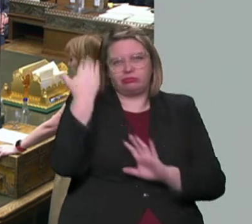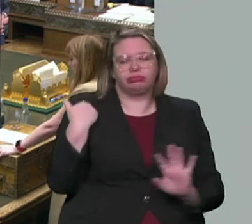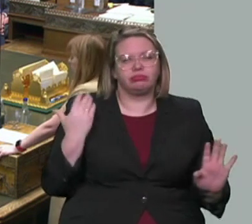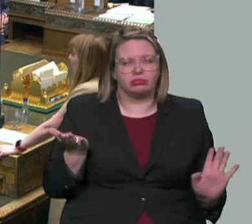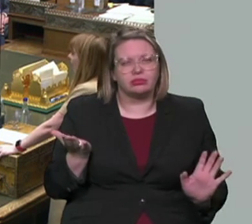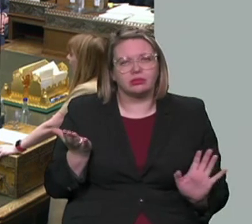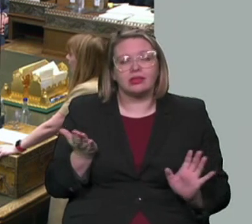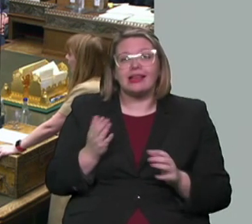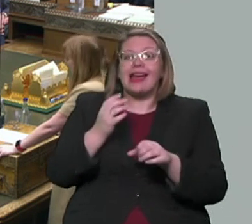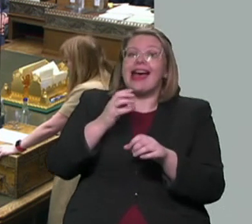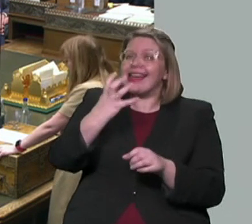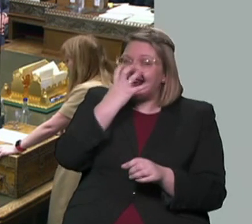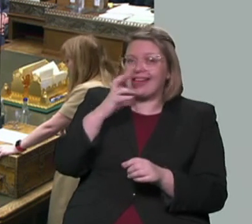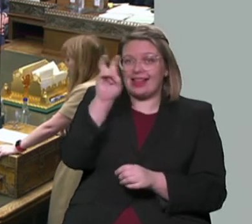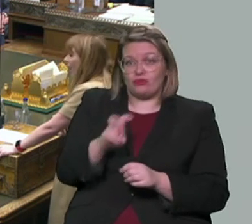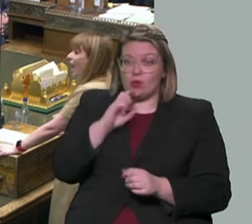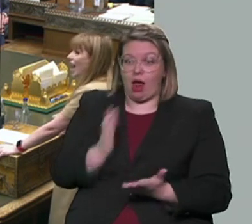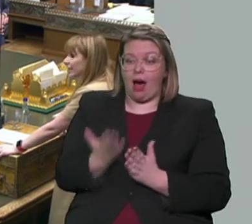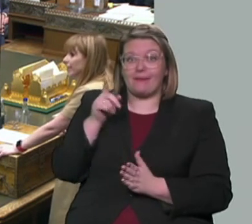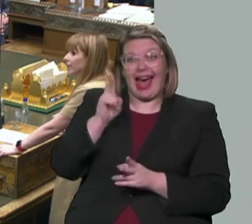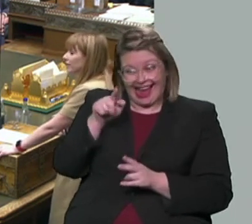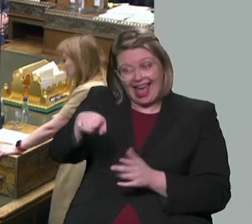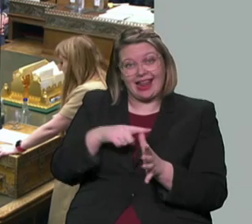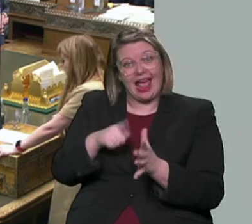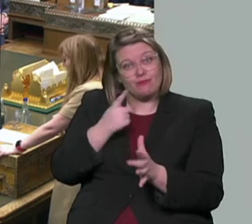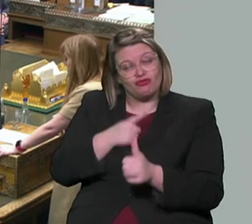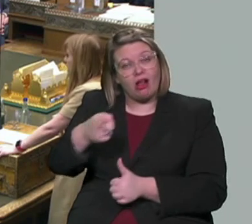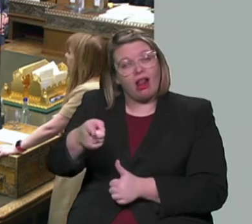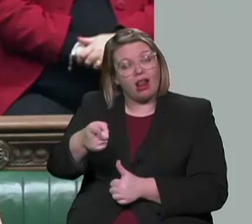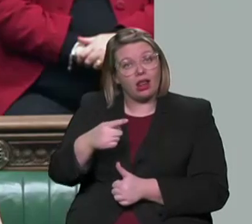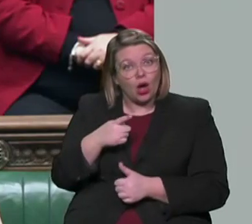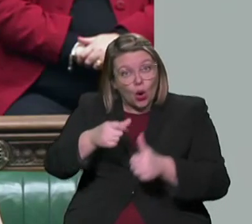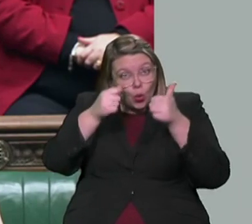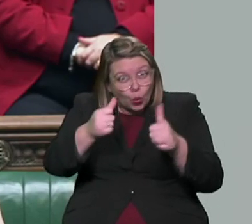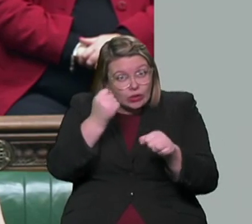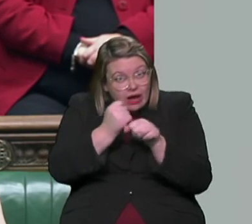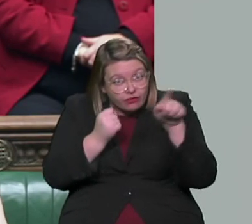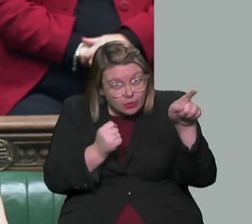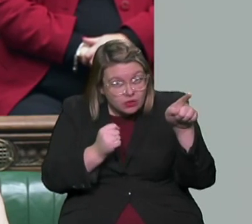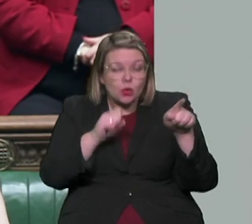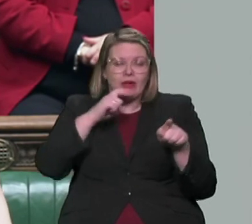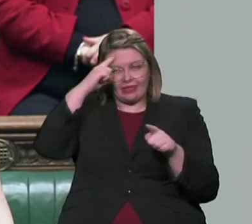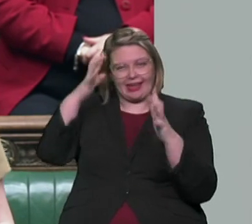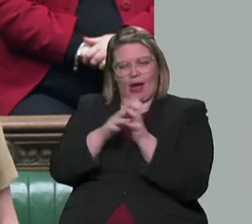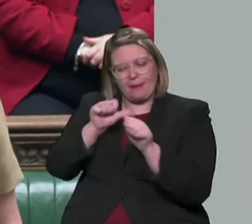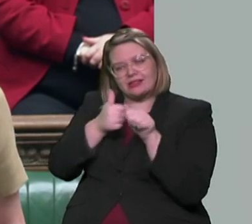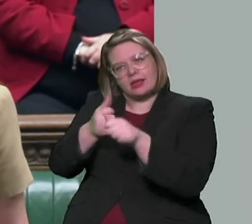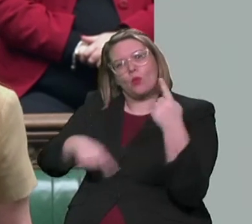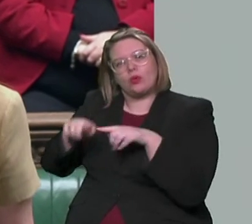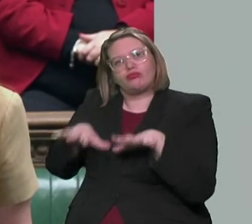When energy bills are to be hiked again in April, any decent Government would find a way to help British families.